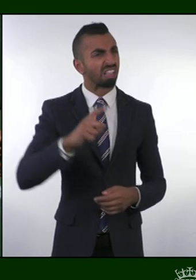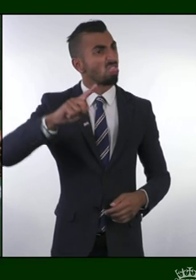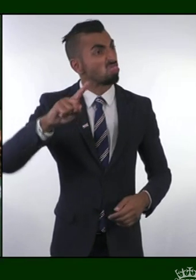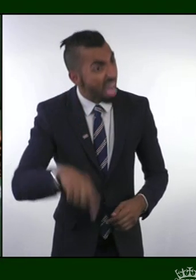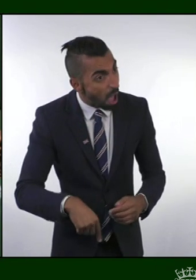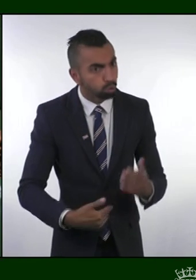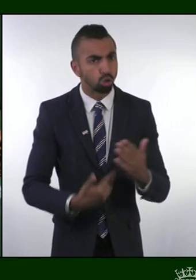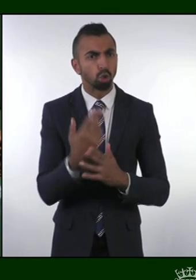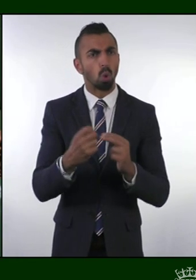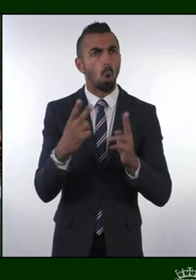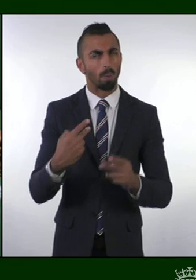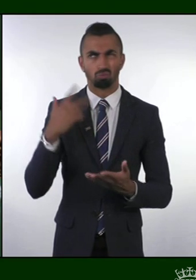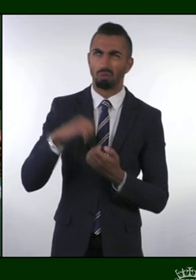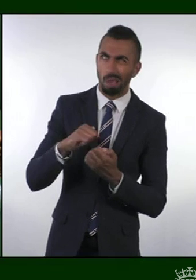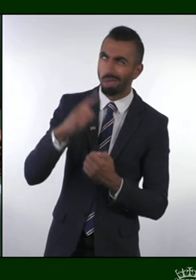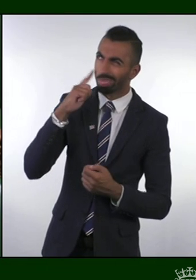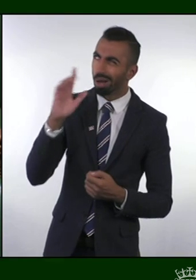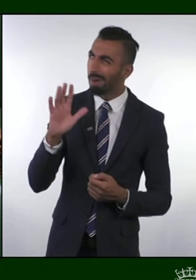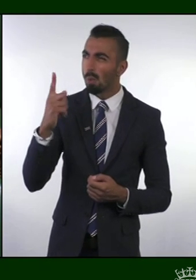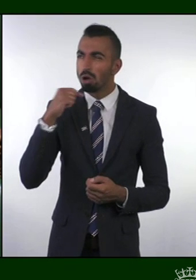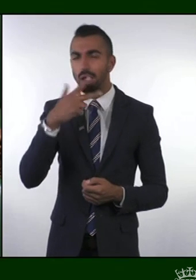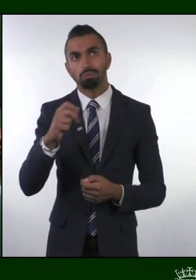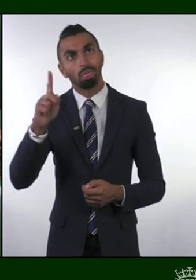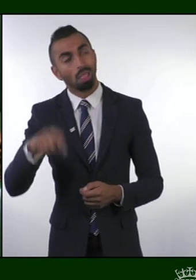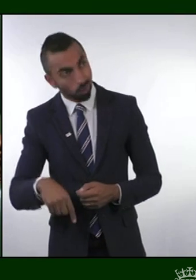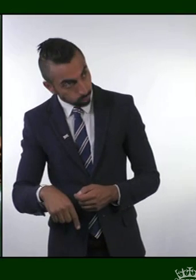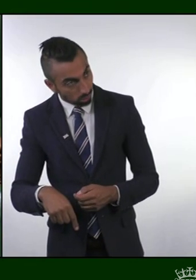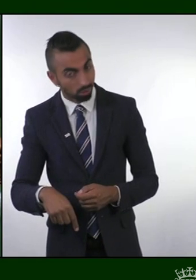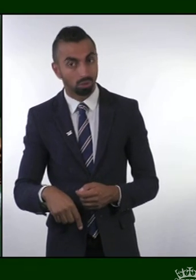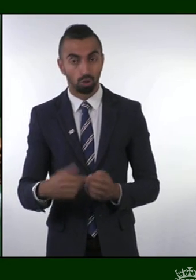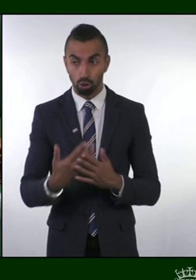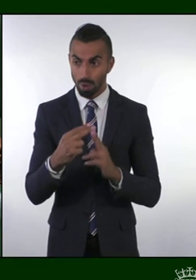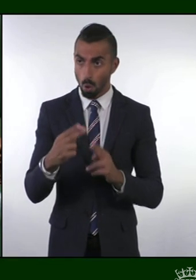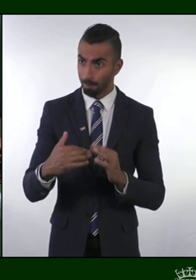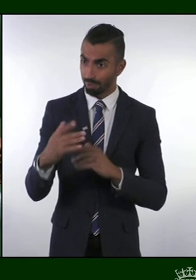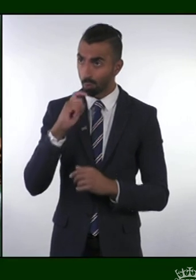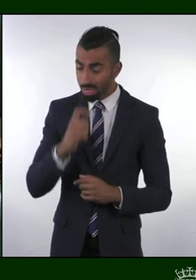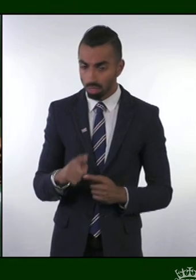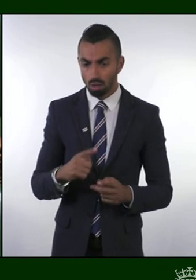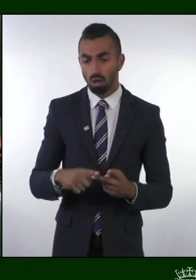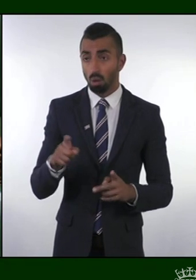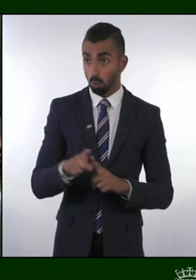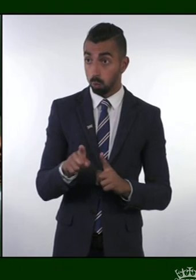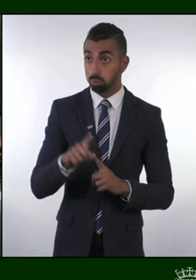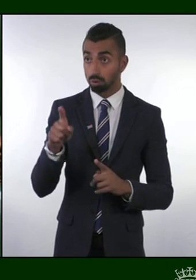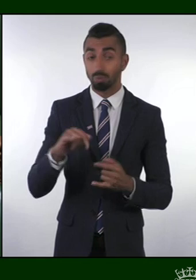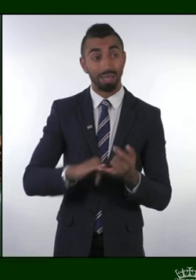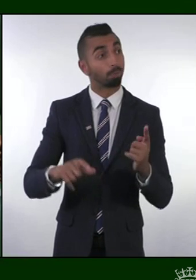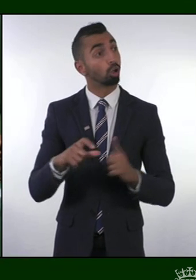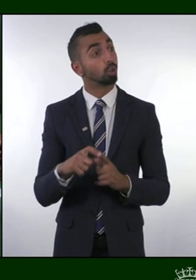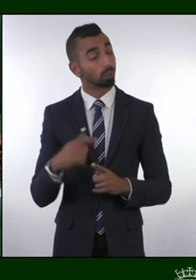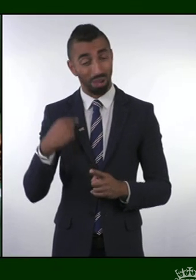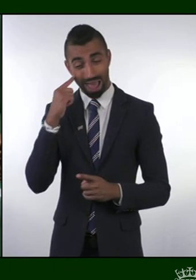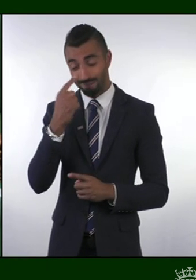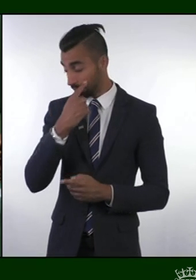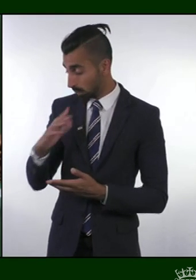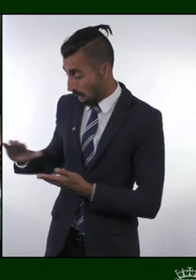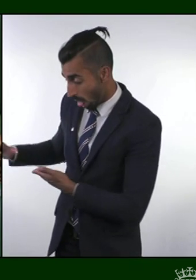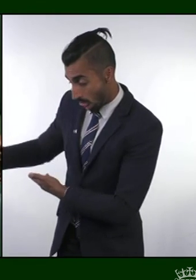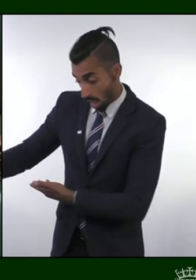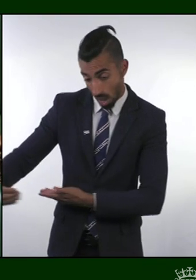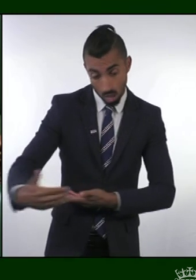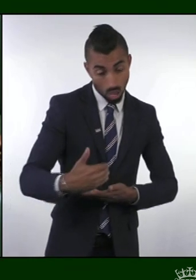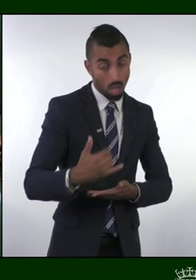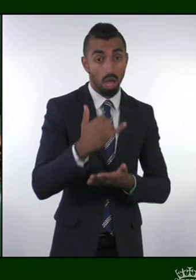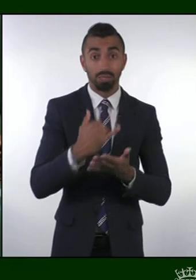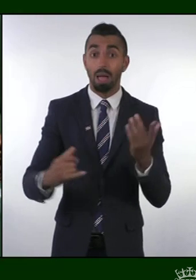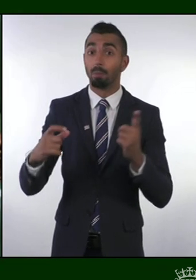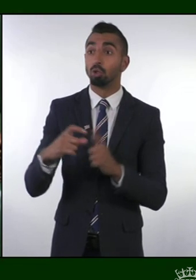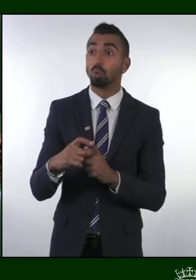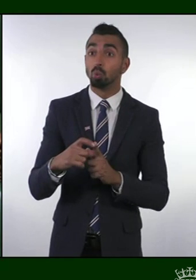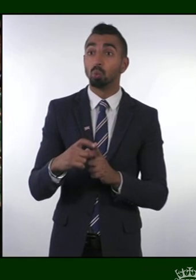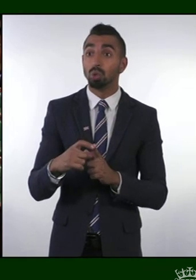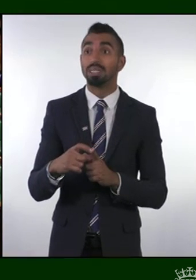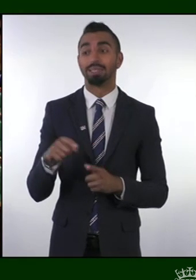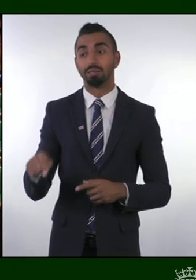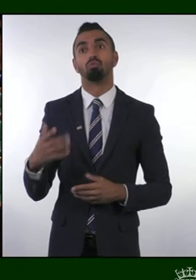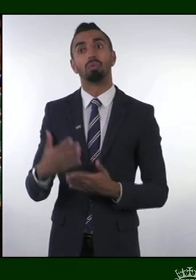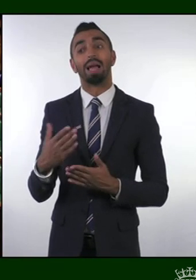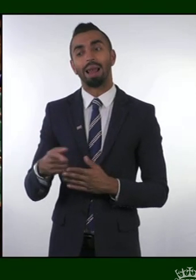With regard to the benefits of stamp duty, the evidence we have both from economists and from HMRC is that the majority of the benefit of a stamp duty cut last time around, in ’08-’09, accrued to the buyers.